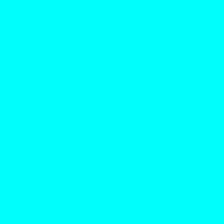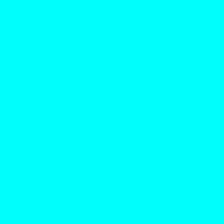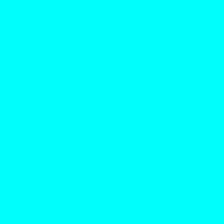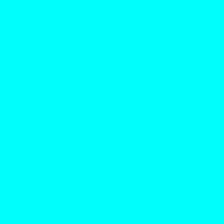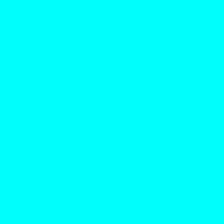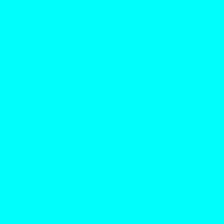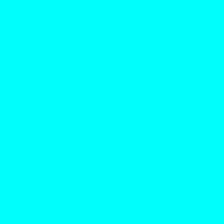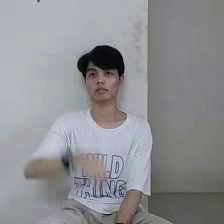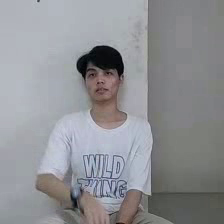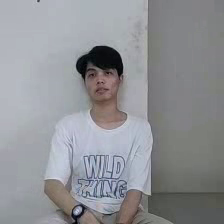Biết